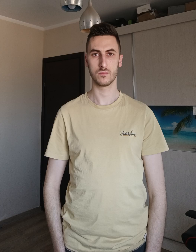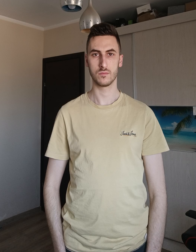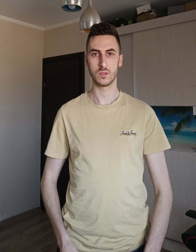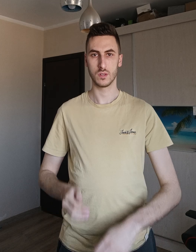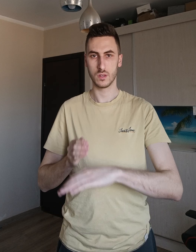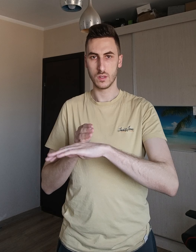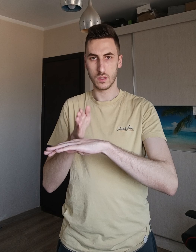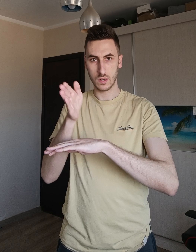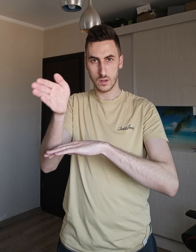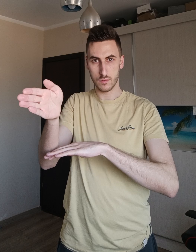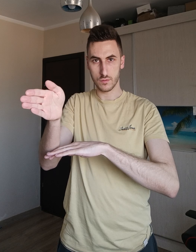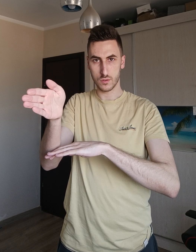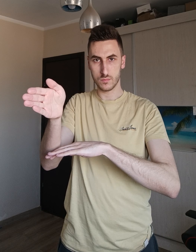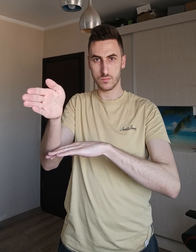לבוא